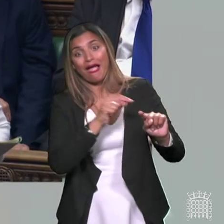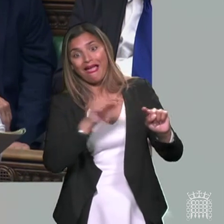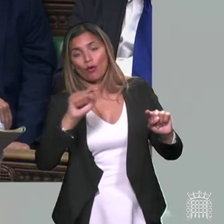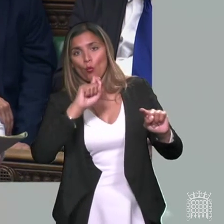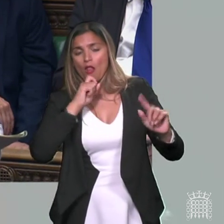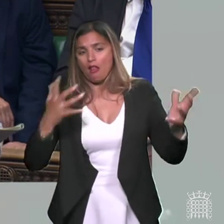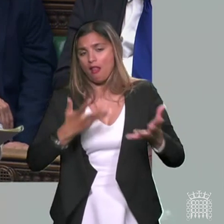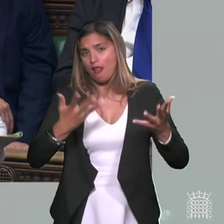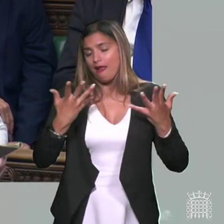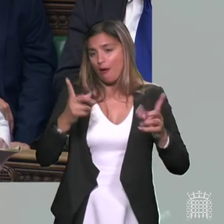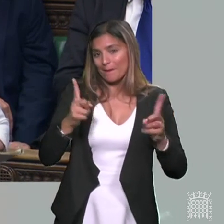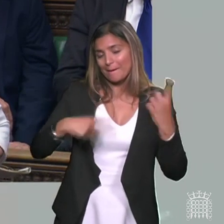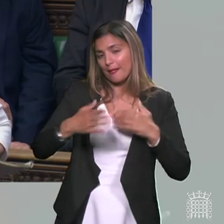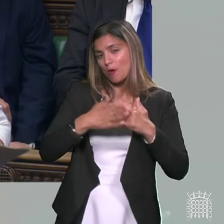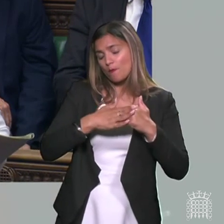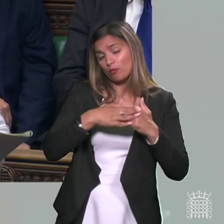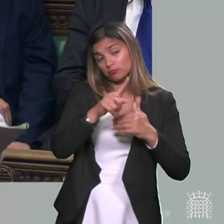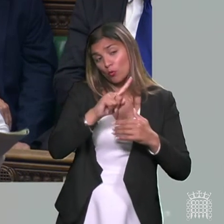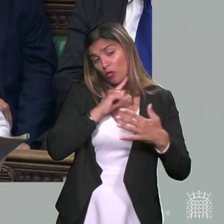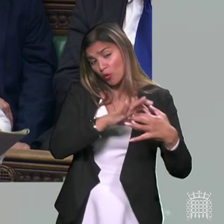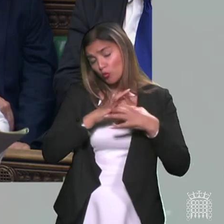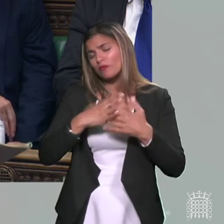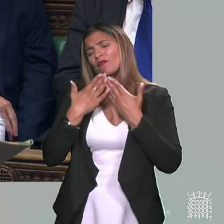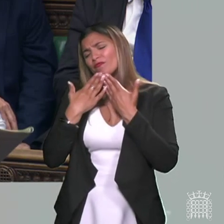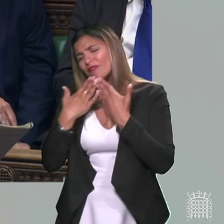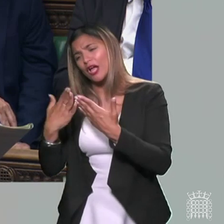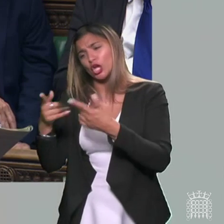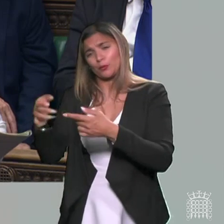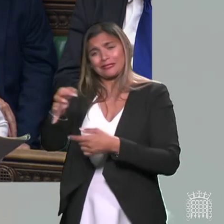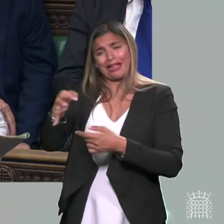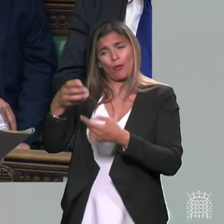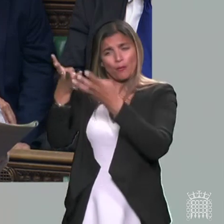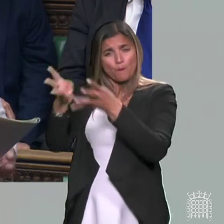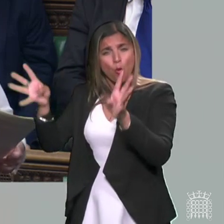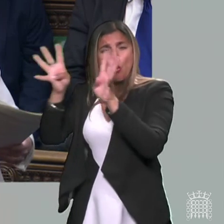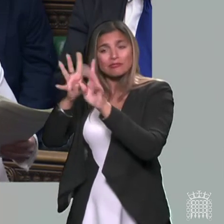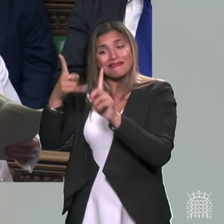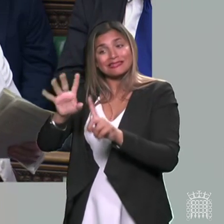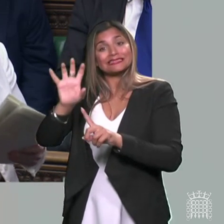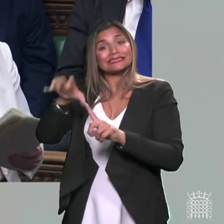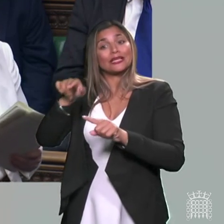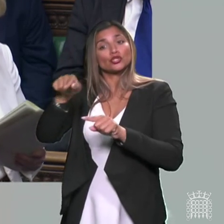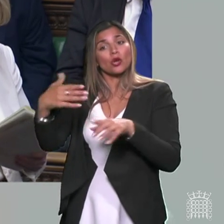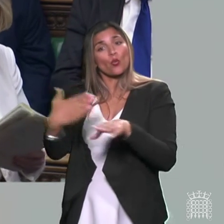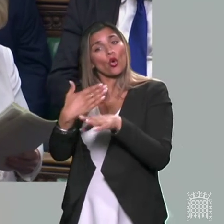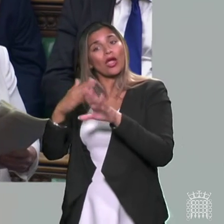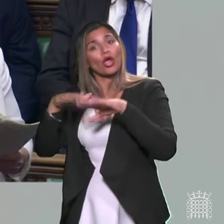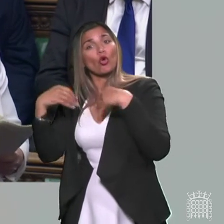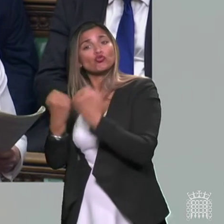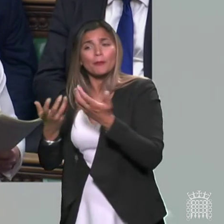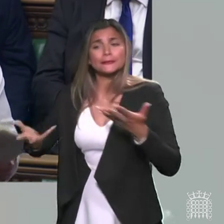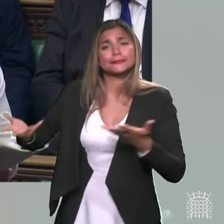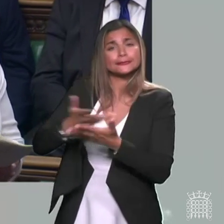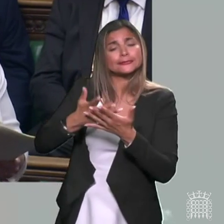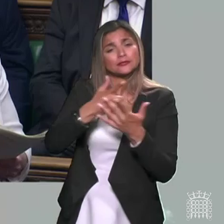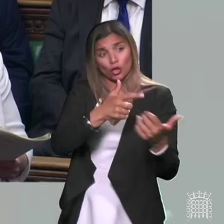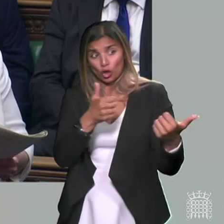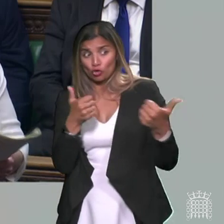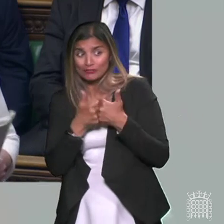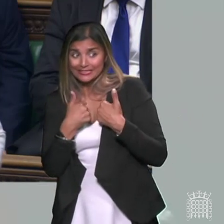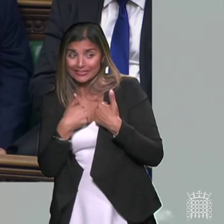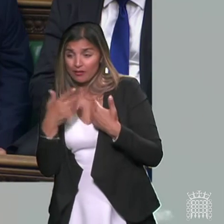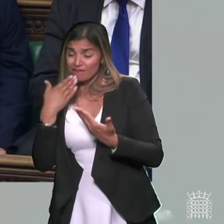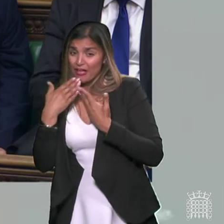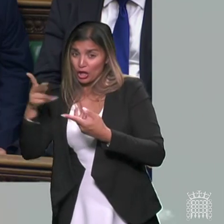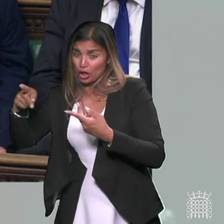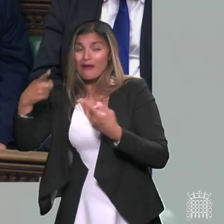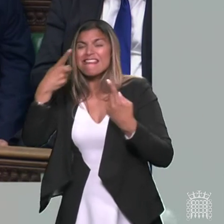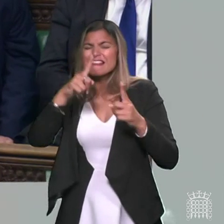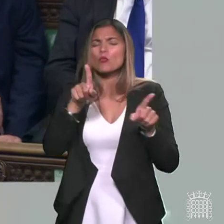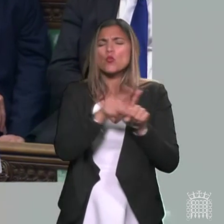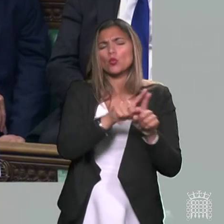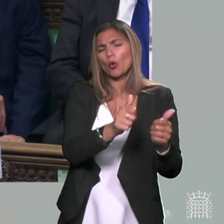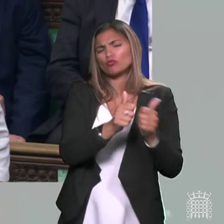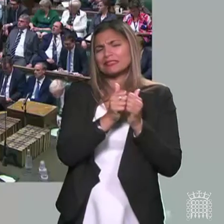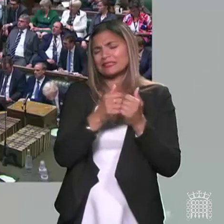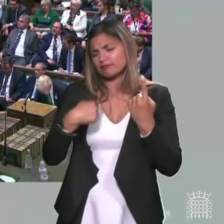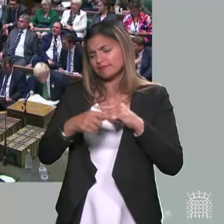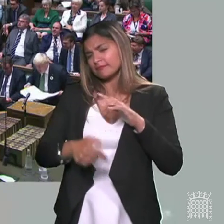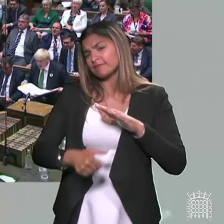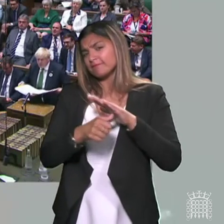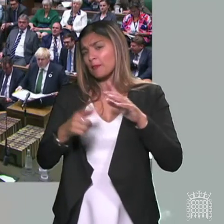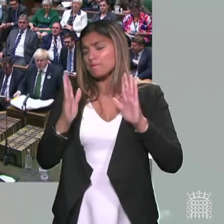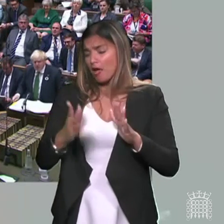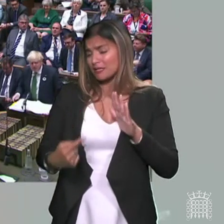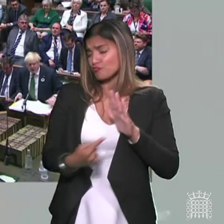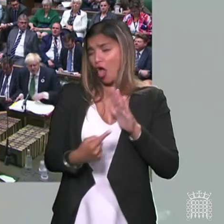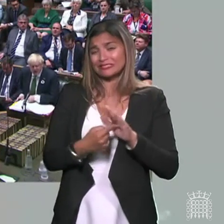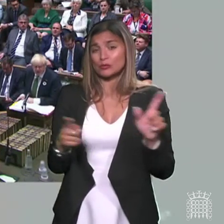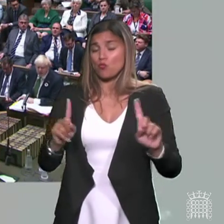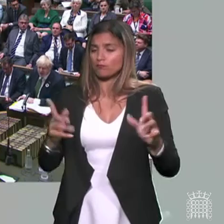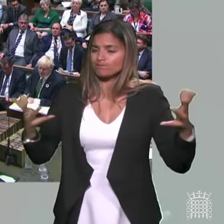Will my right honourable Friend join me in thanking the towns fund board and station working group for their support and agree with me that improving connectivity is key to economic growth and the future of our levelling-up agenda?